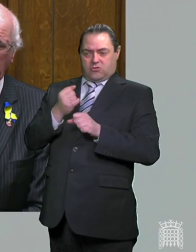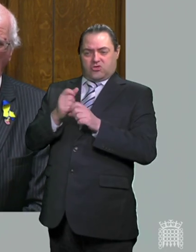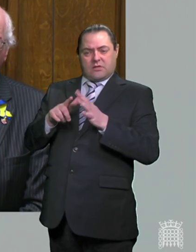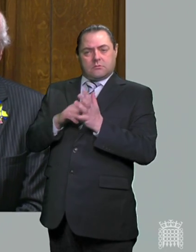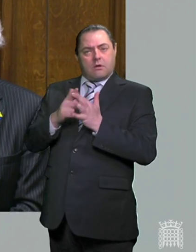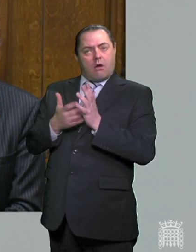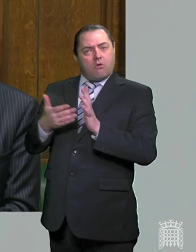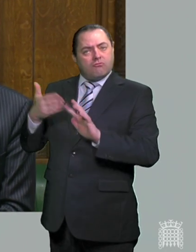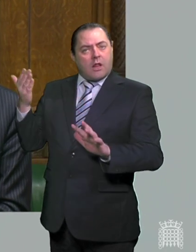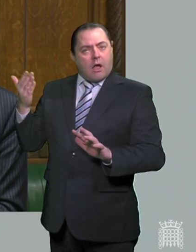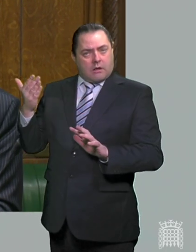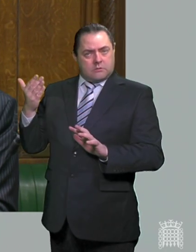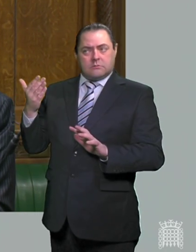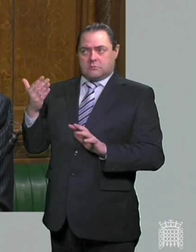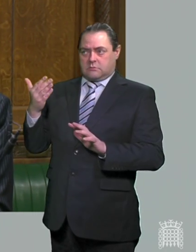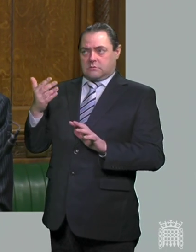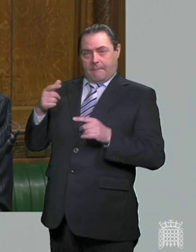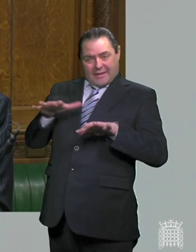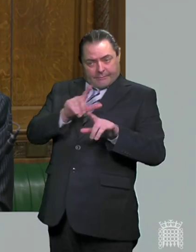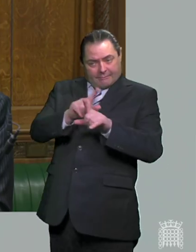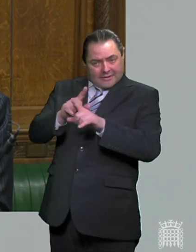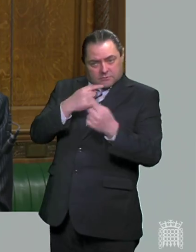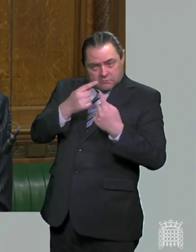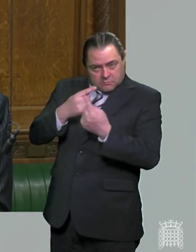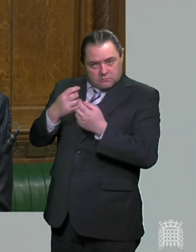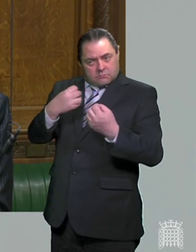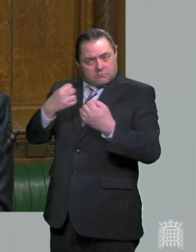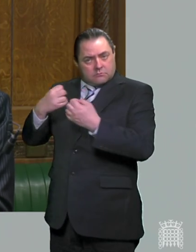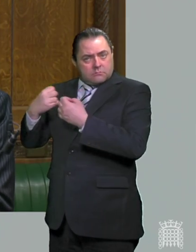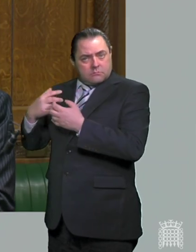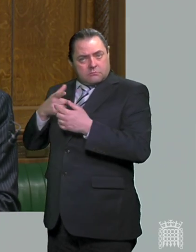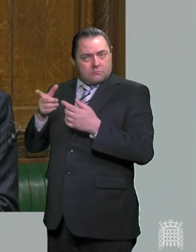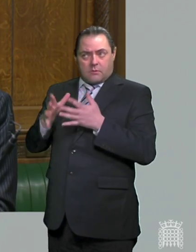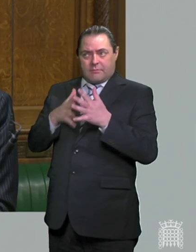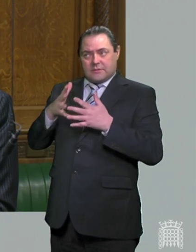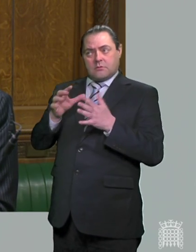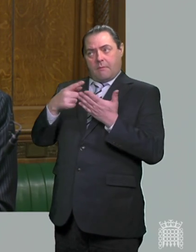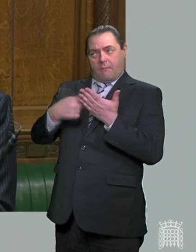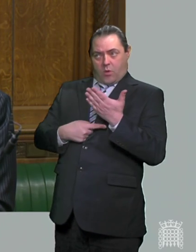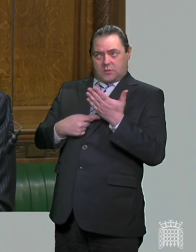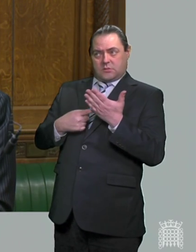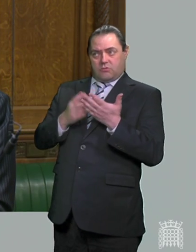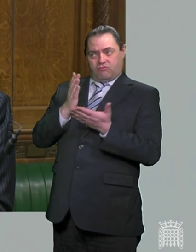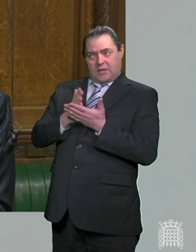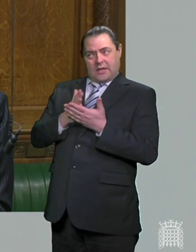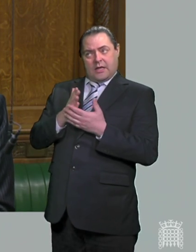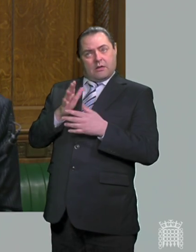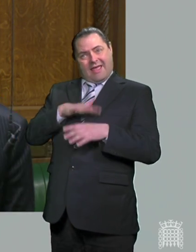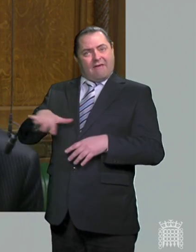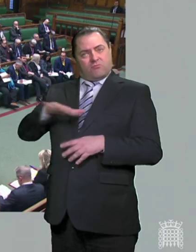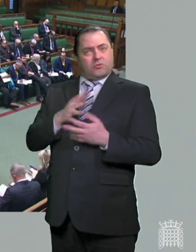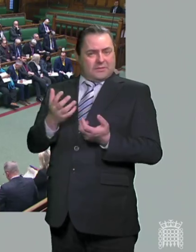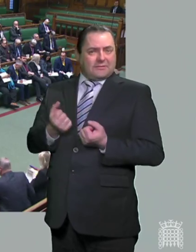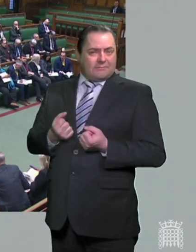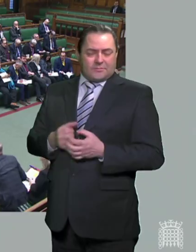Has he had an opportunity to talk to some of those organisations to get their opinion, so that we can draw up a policy that is recognised by everyone?